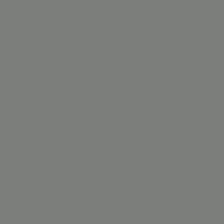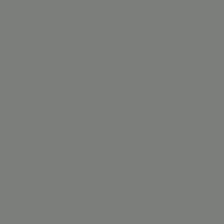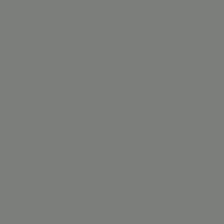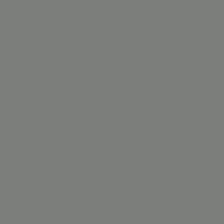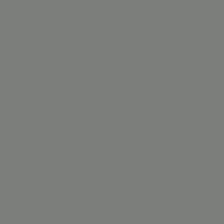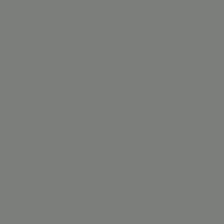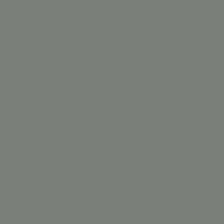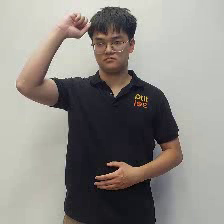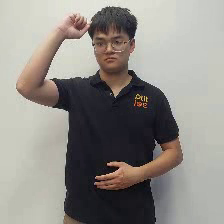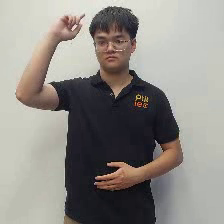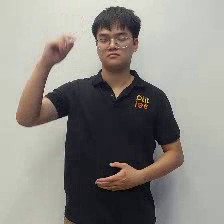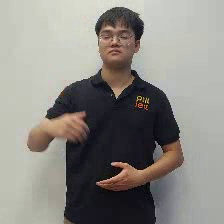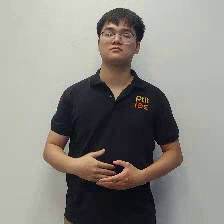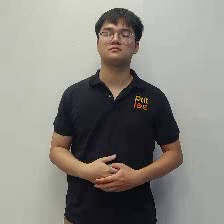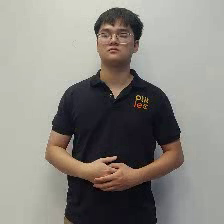Đầu